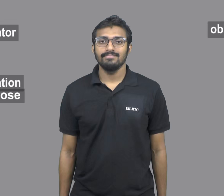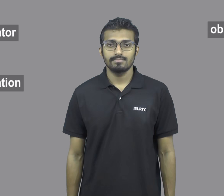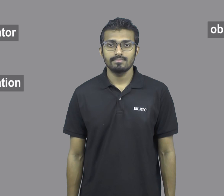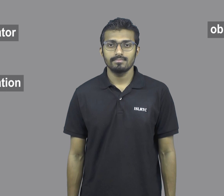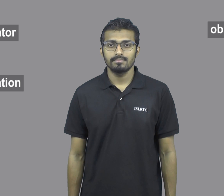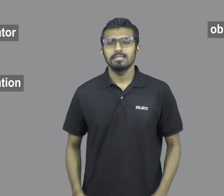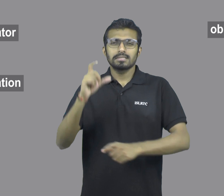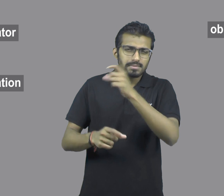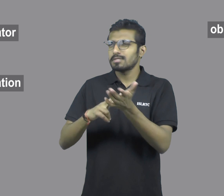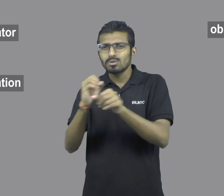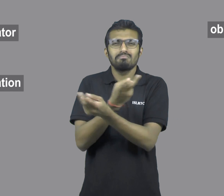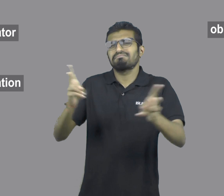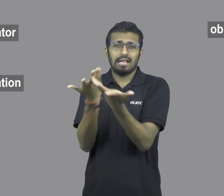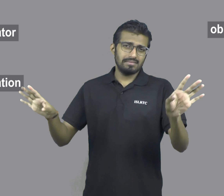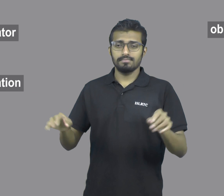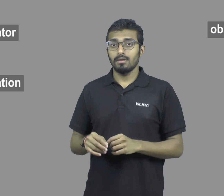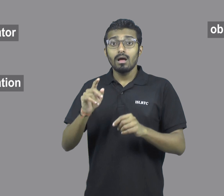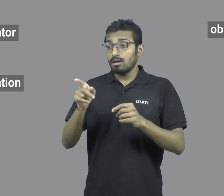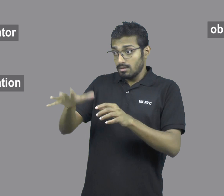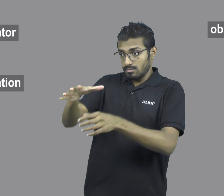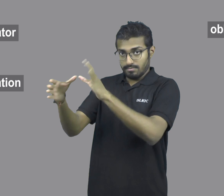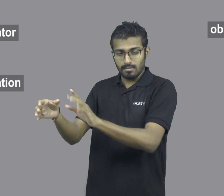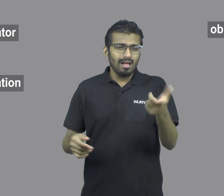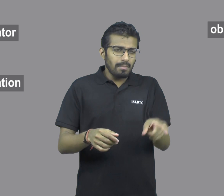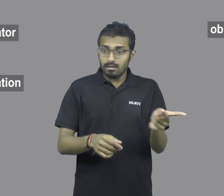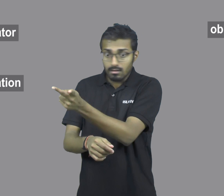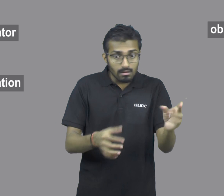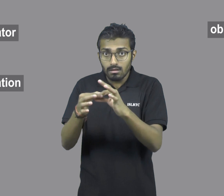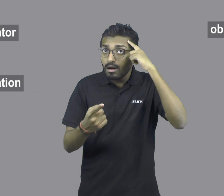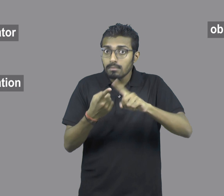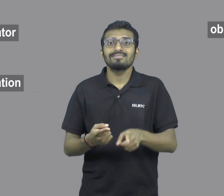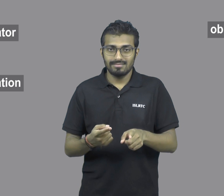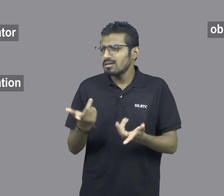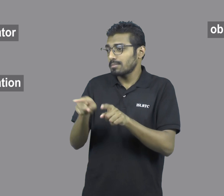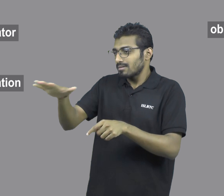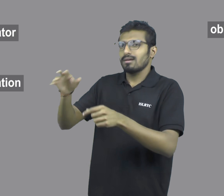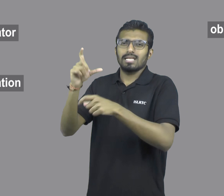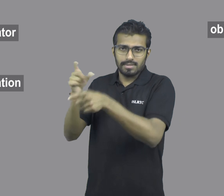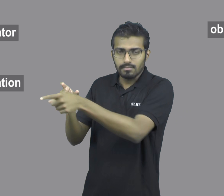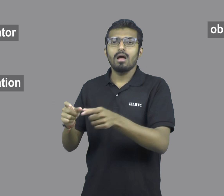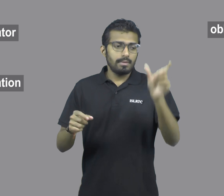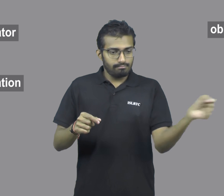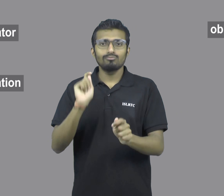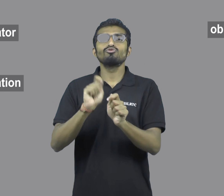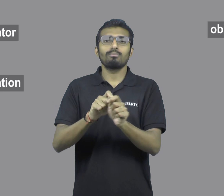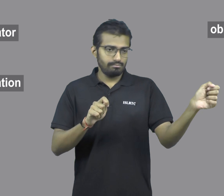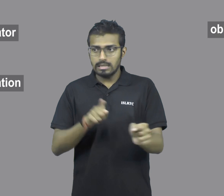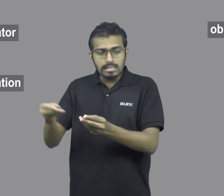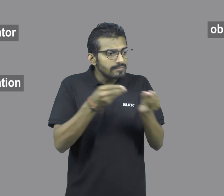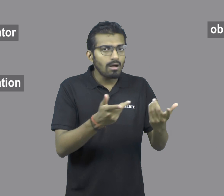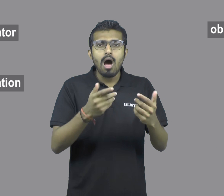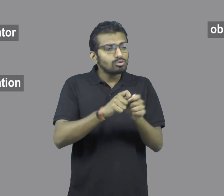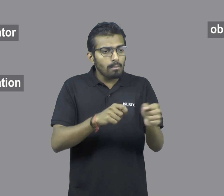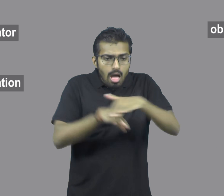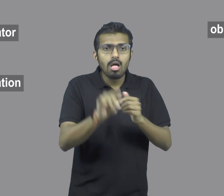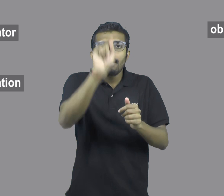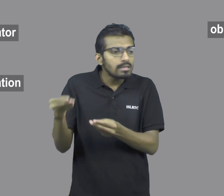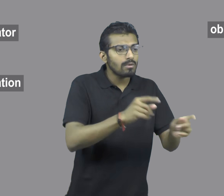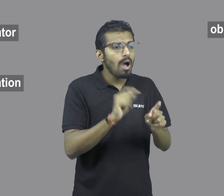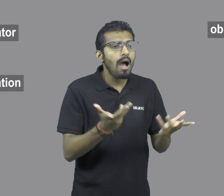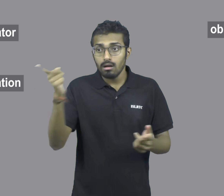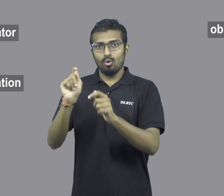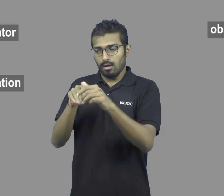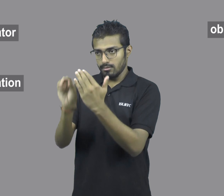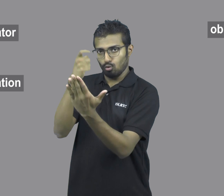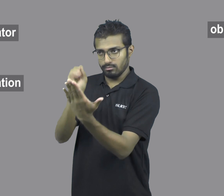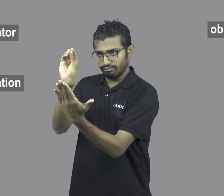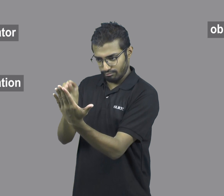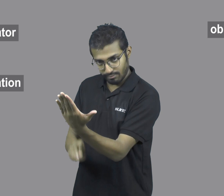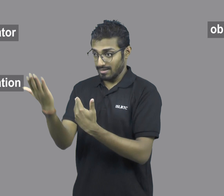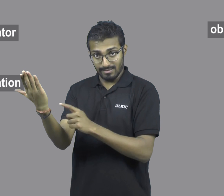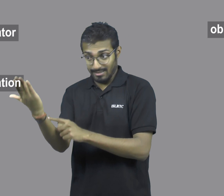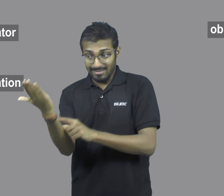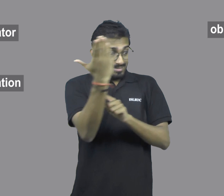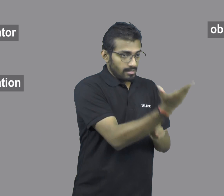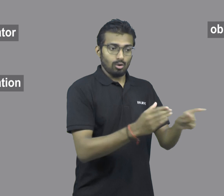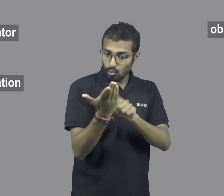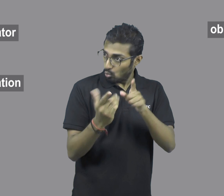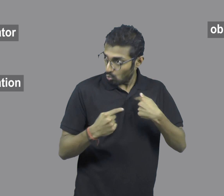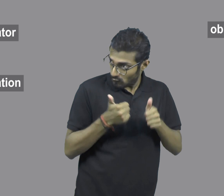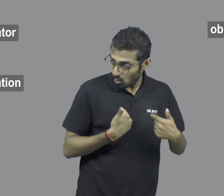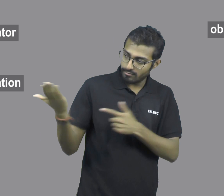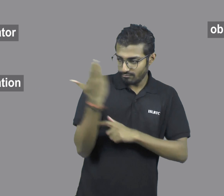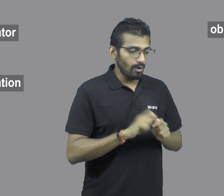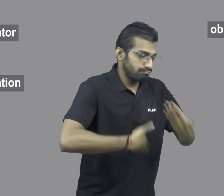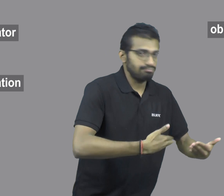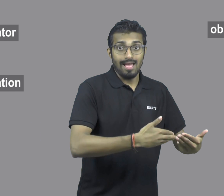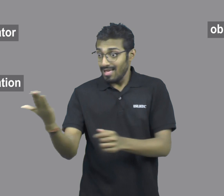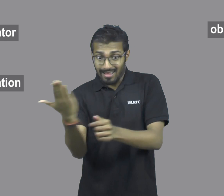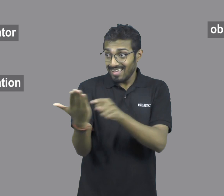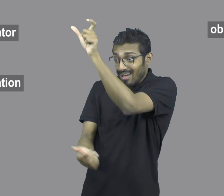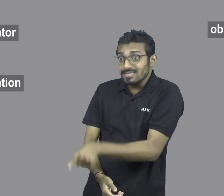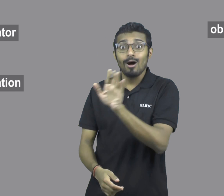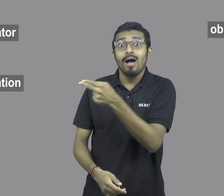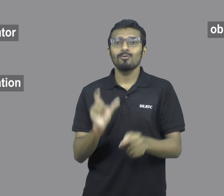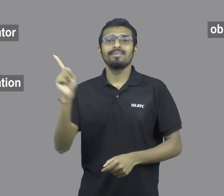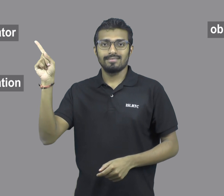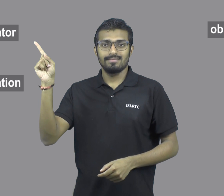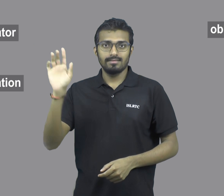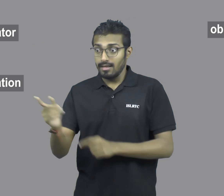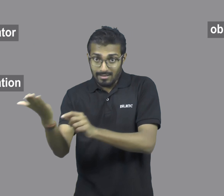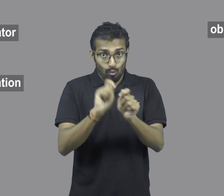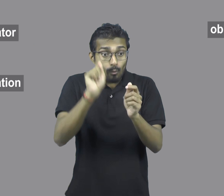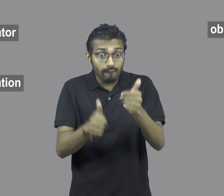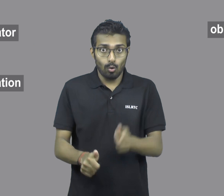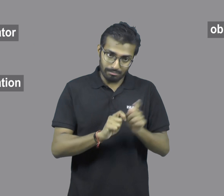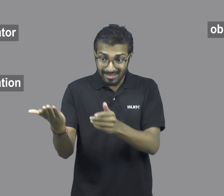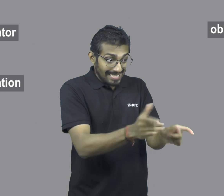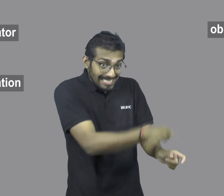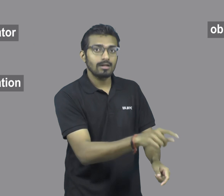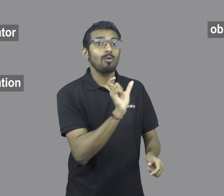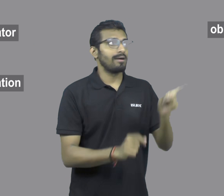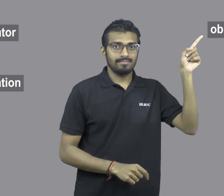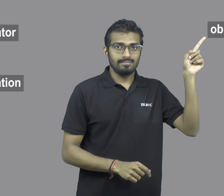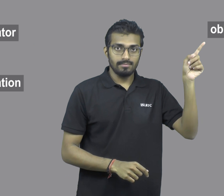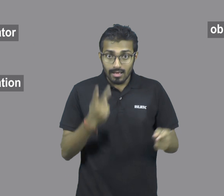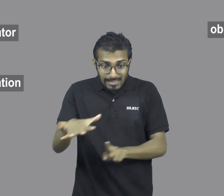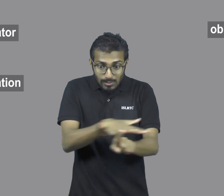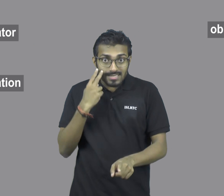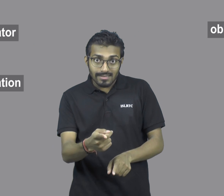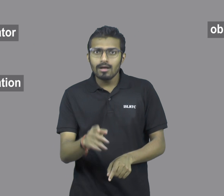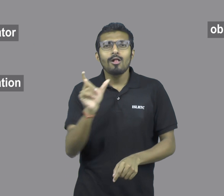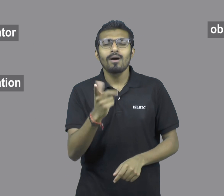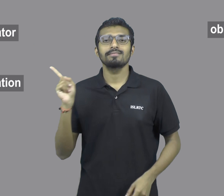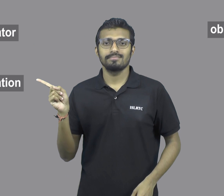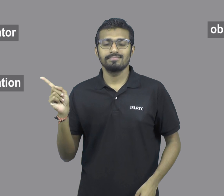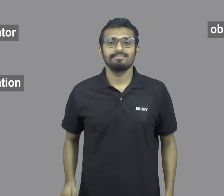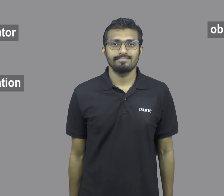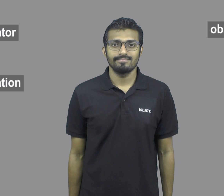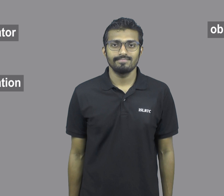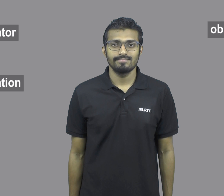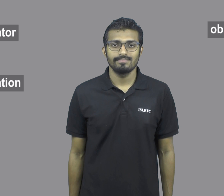Obligator Obligee Obligation